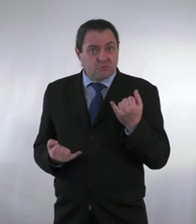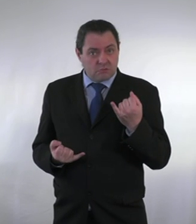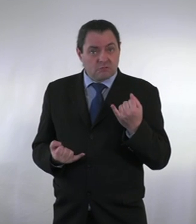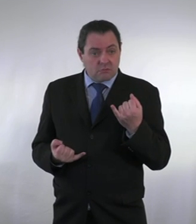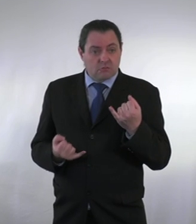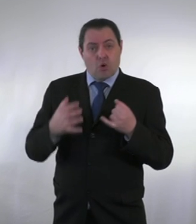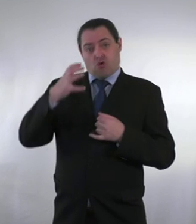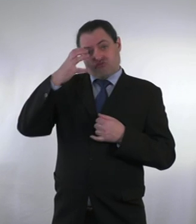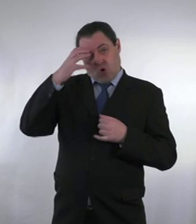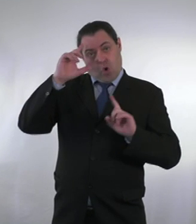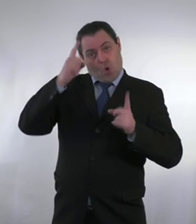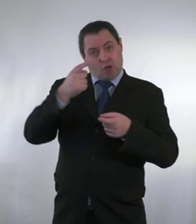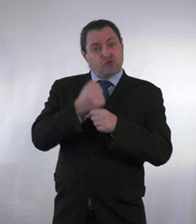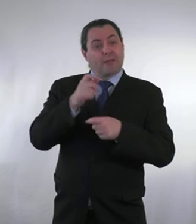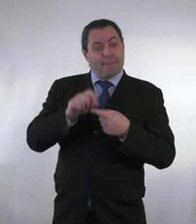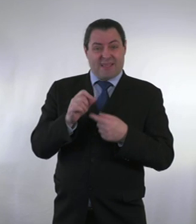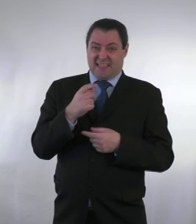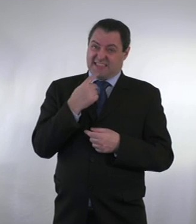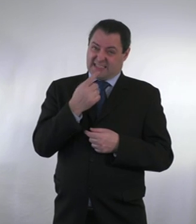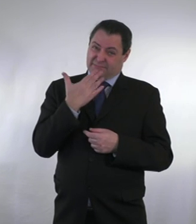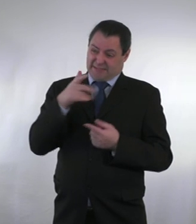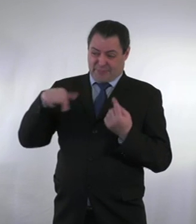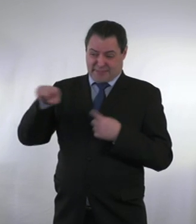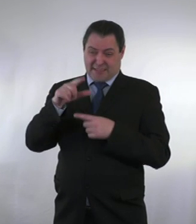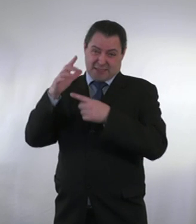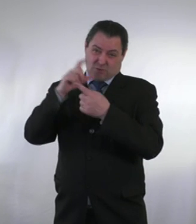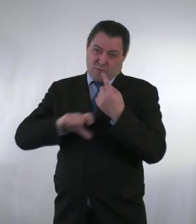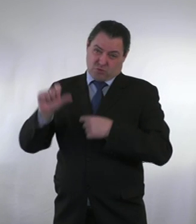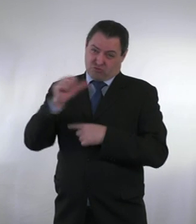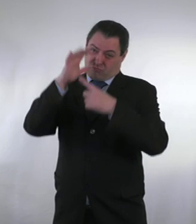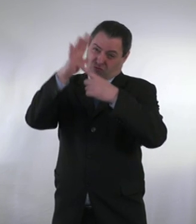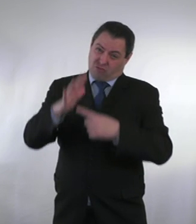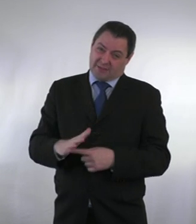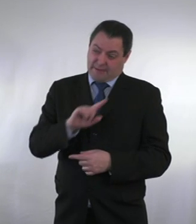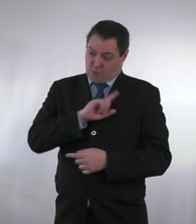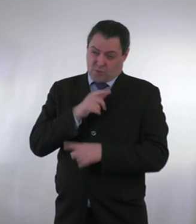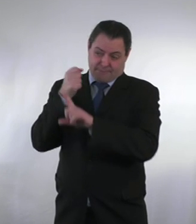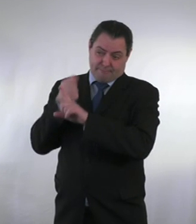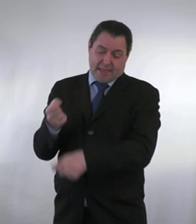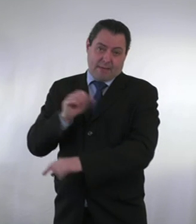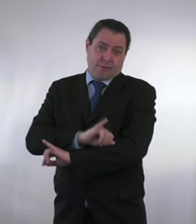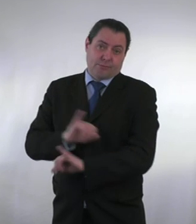The Royal College of General Practitioners has even requested that these communities be prioritised for vaccine roll-out.